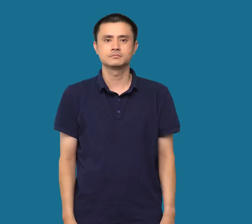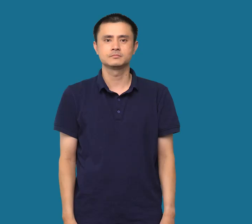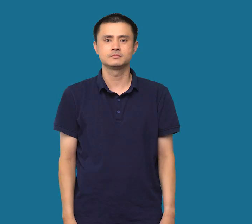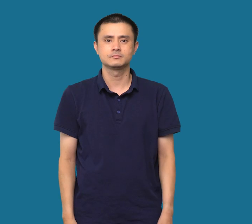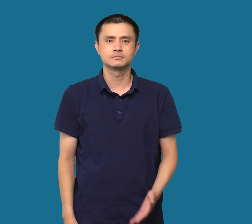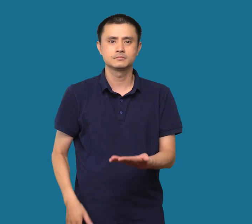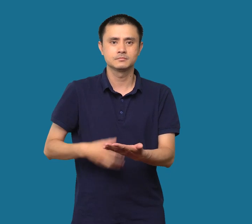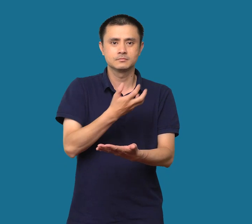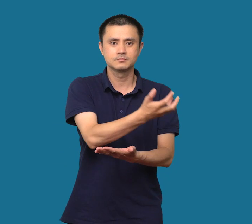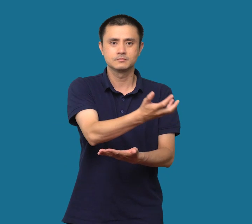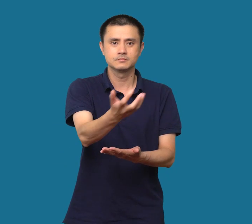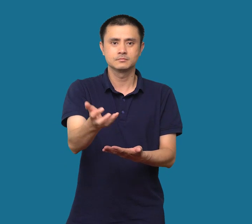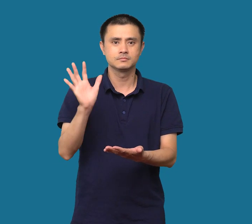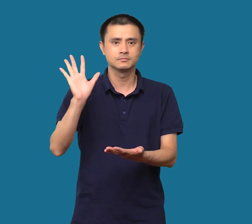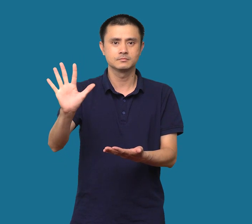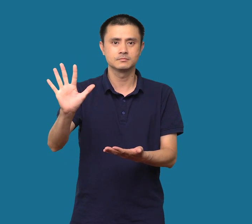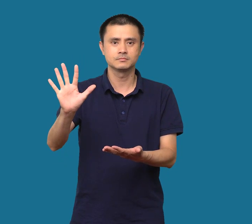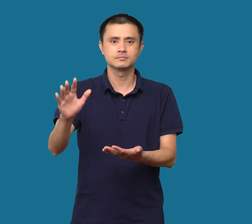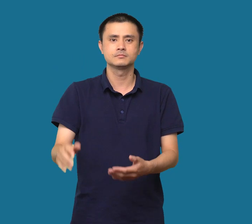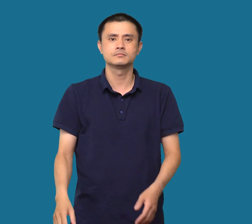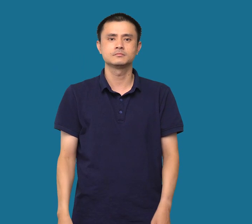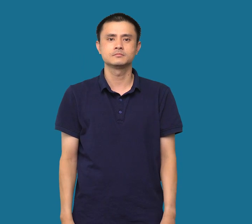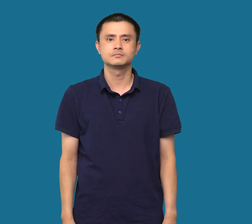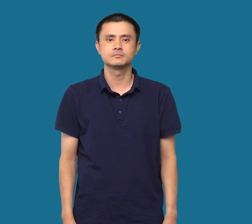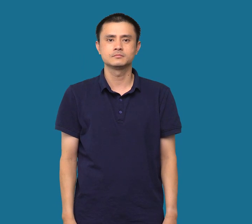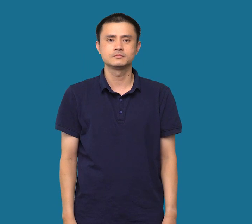ngũ quả